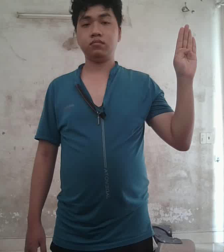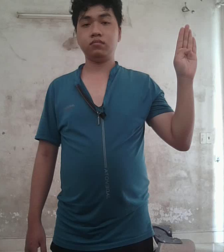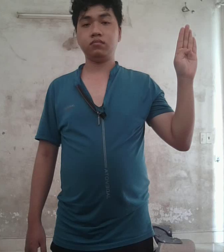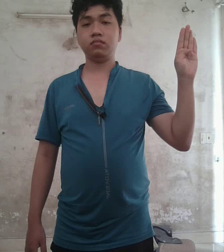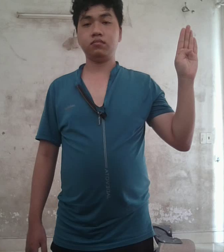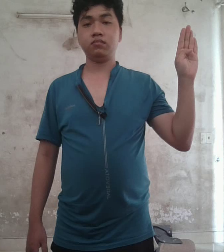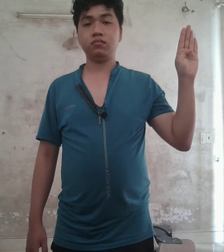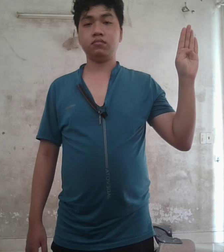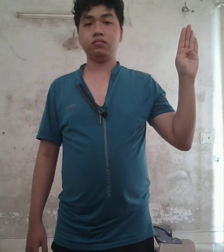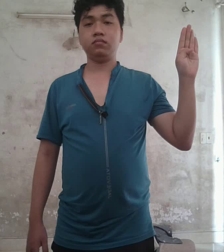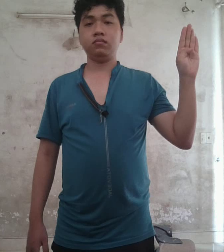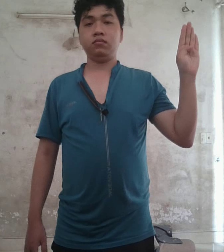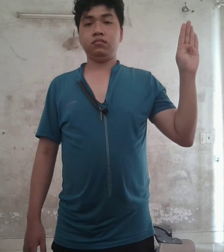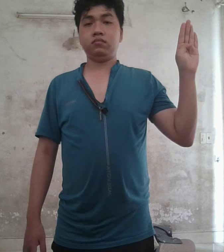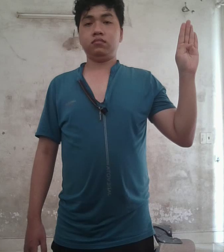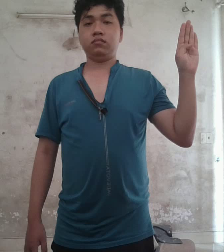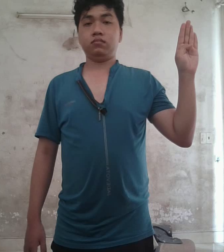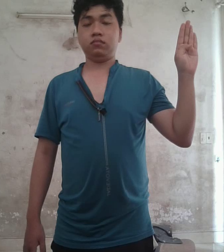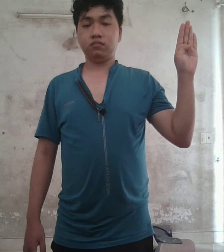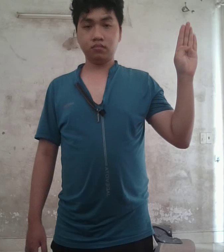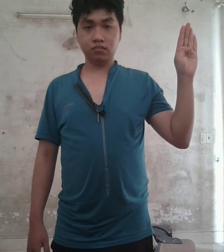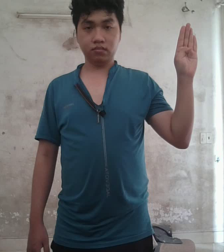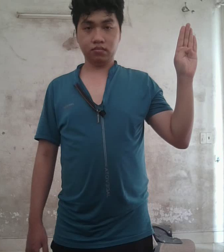b